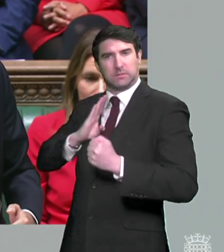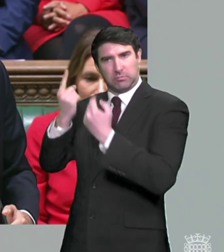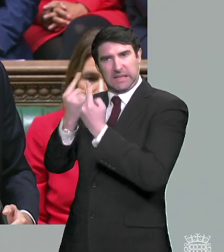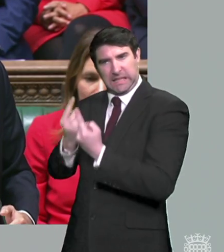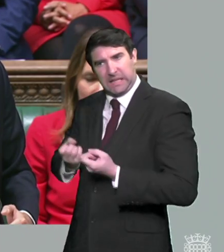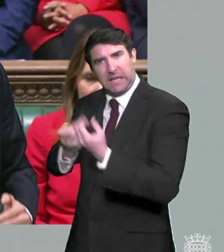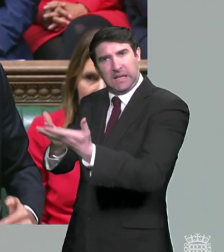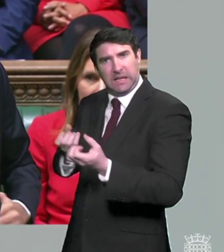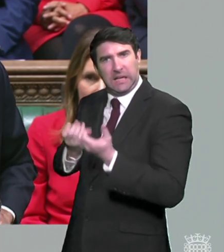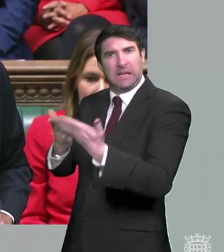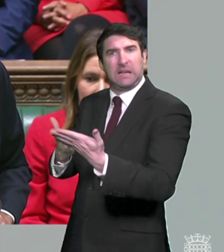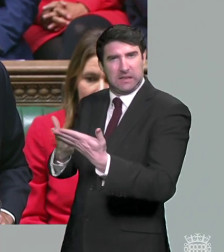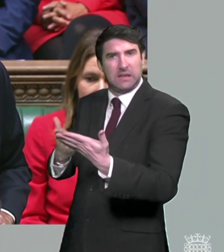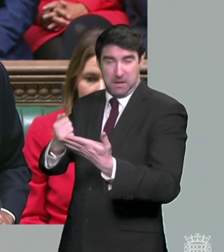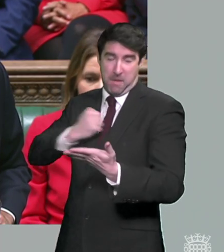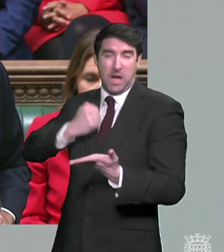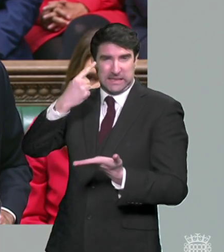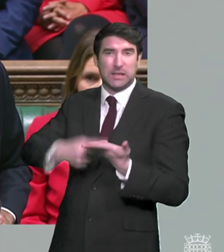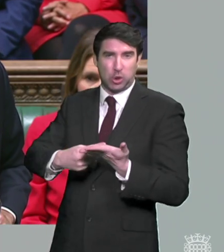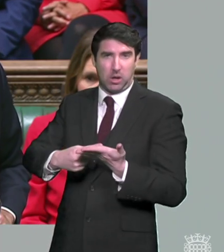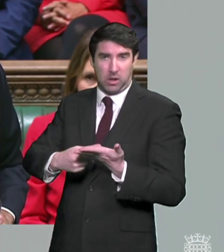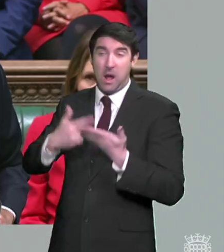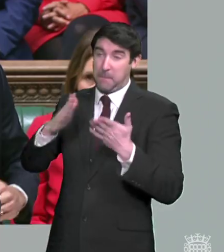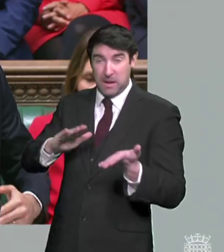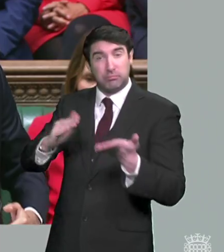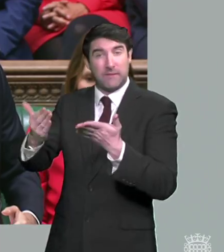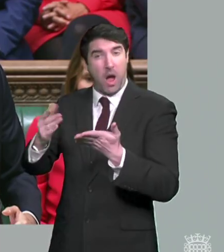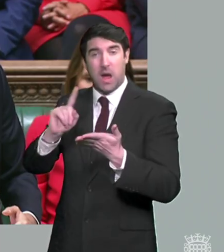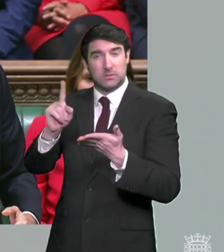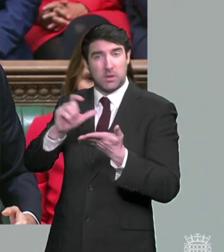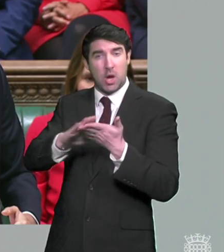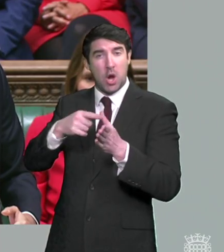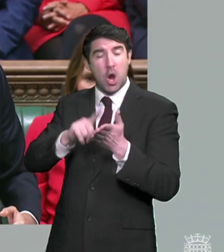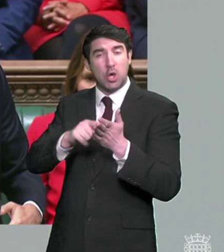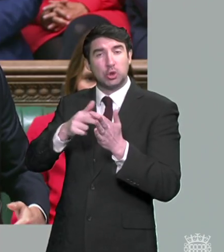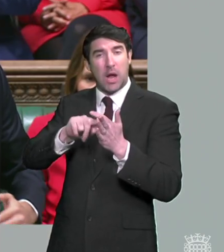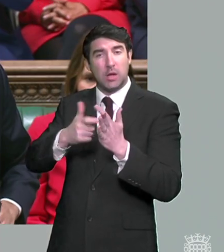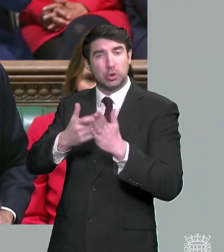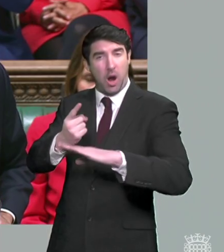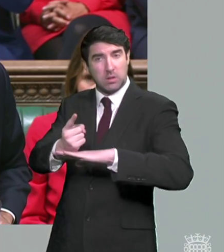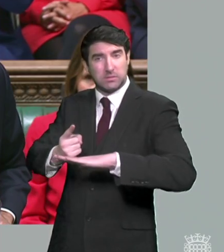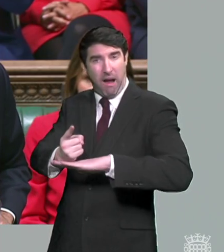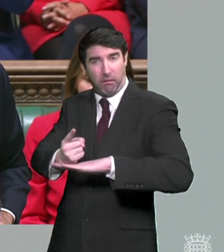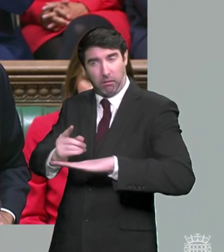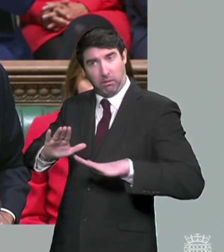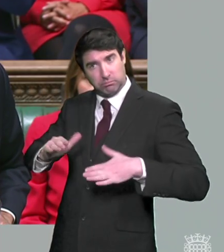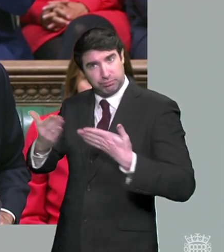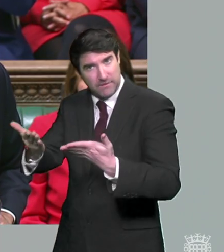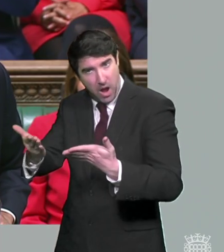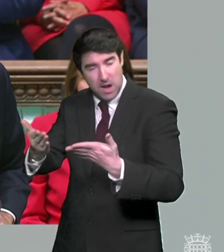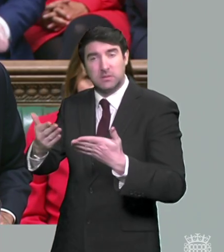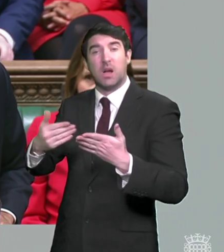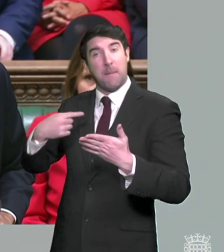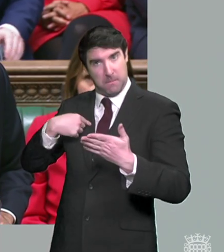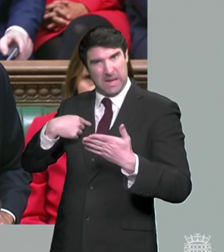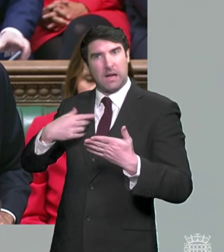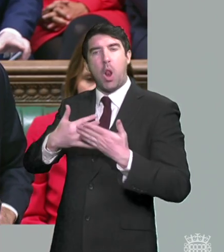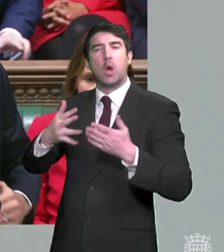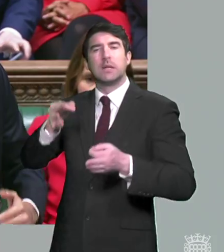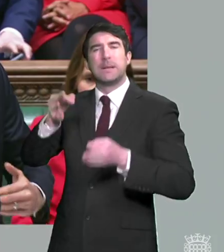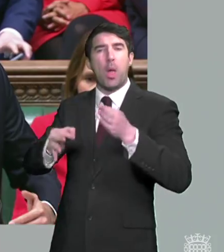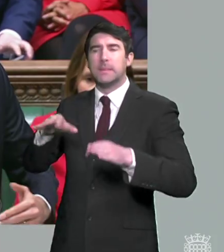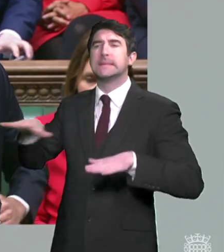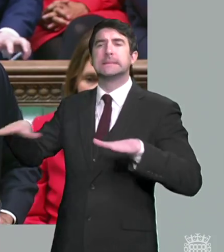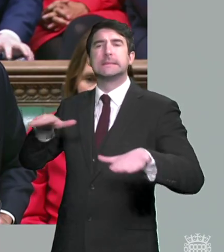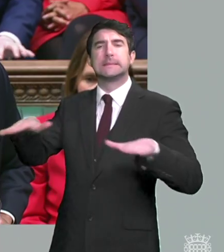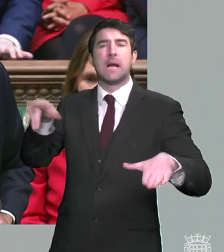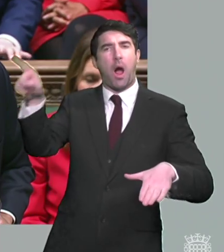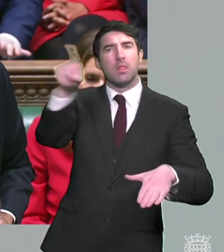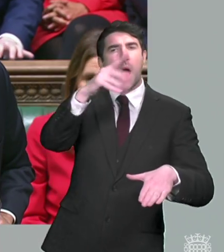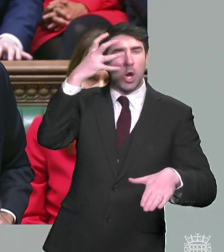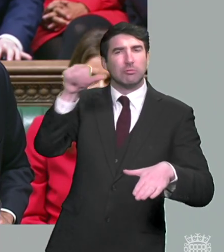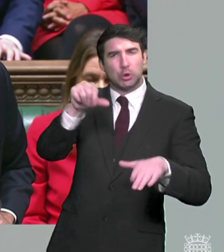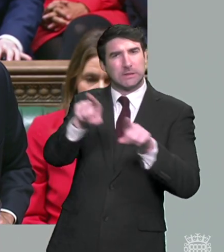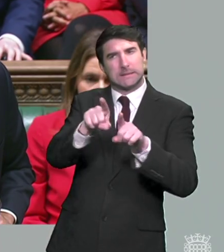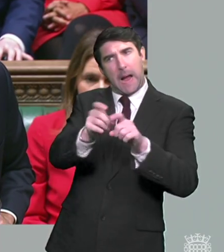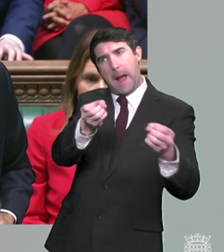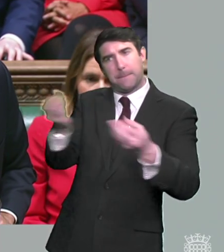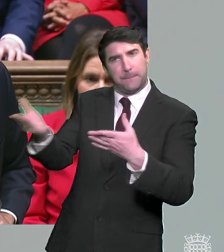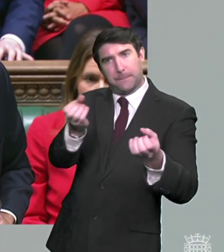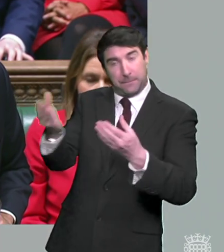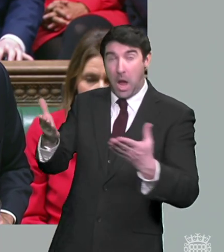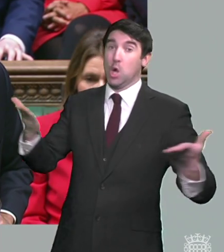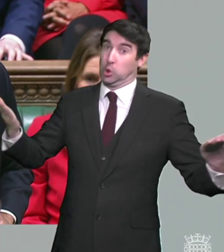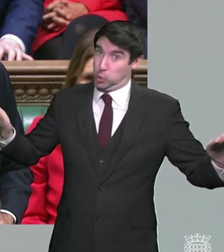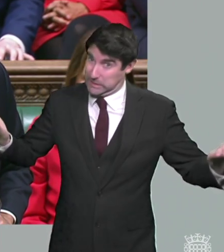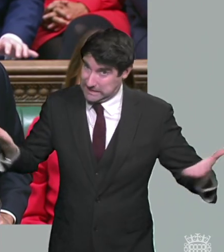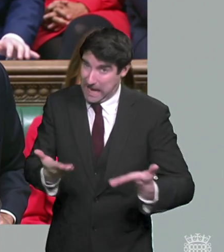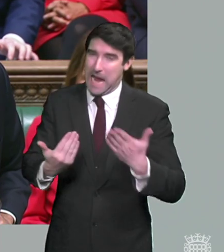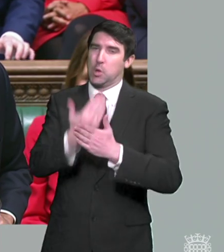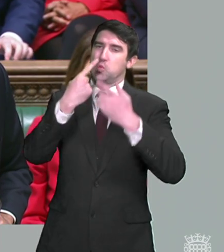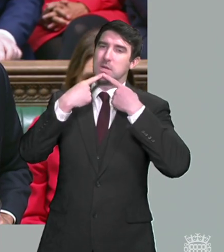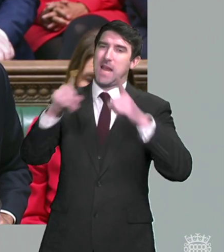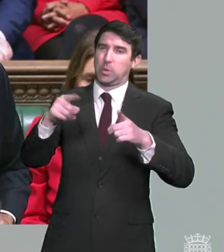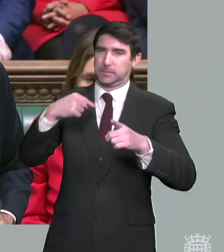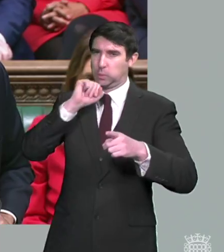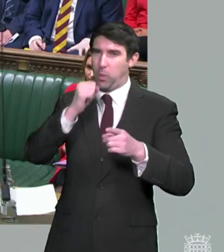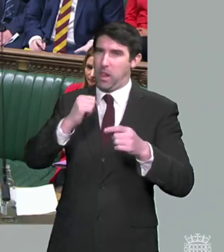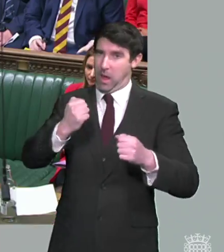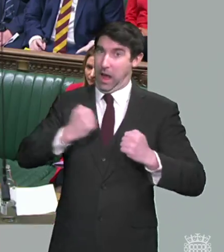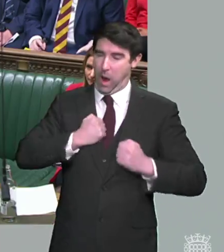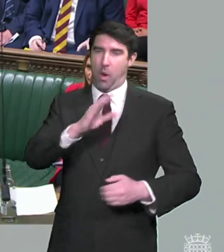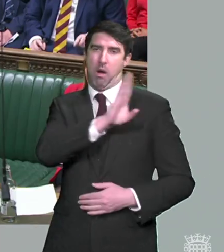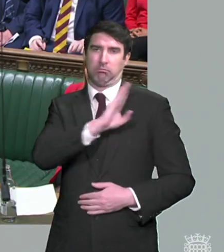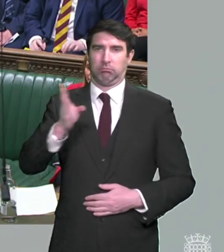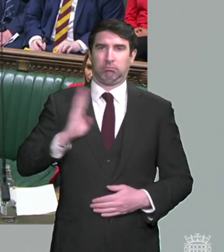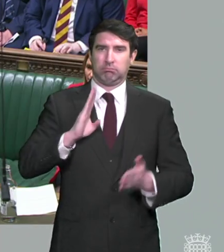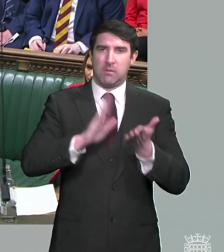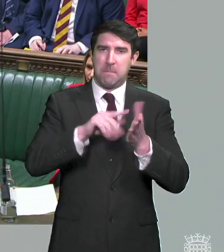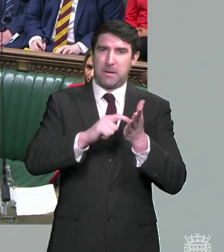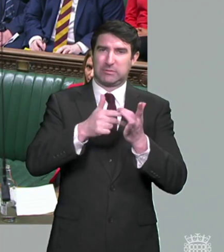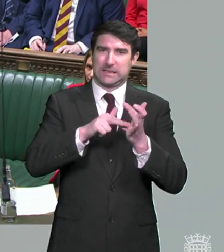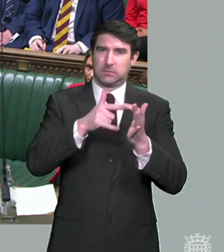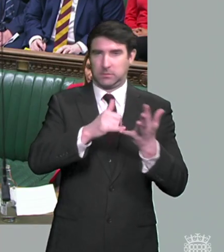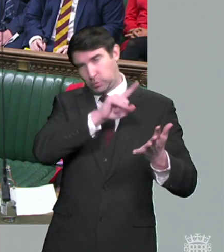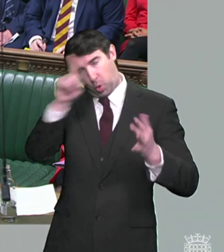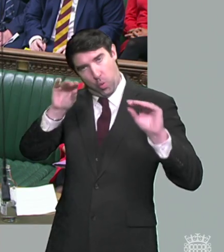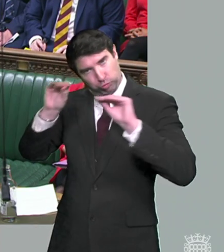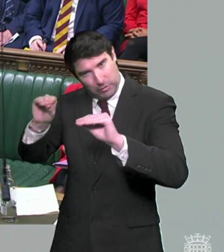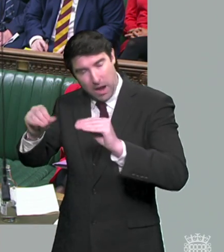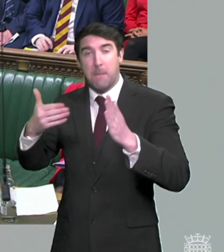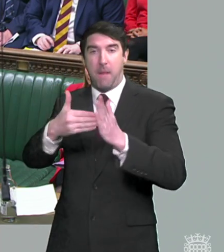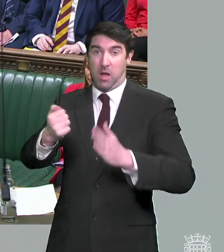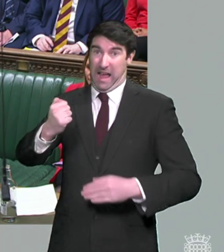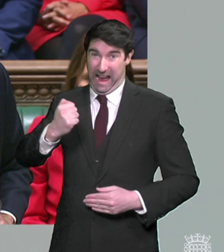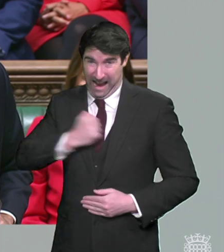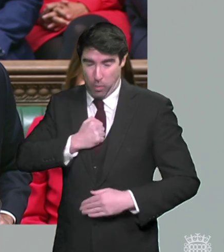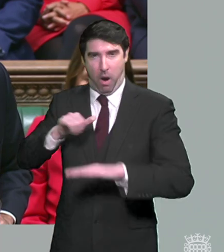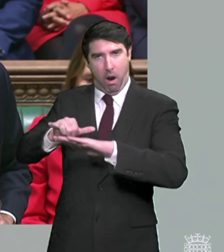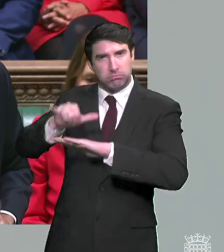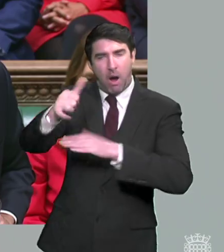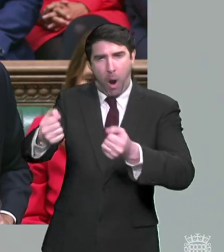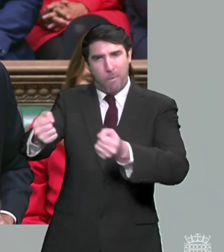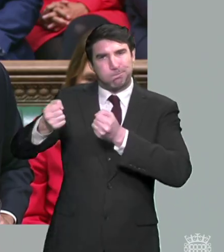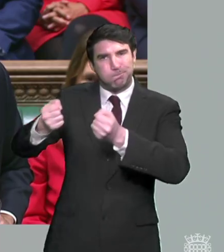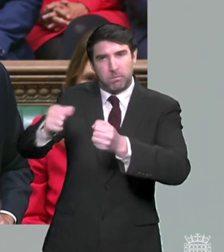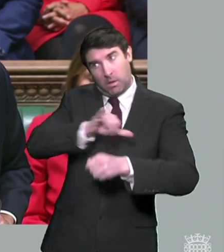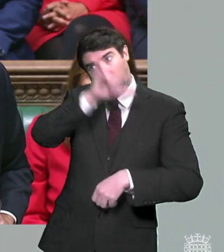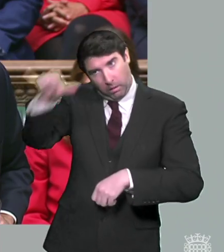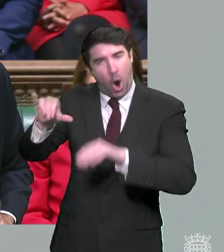Today we are going even further, not just having provided Challenger tanks and being one of the first countries to do so, which catalysed the provision of tanks from other nations, but moving to start training Ukrainian marines in the advanced capabilities that they will need to mount further offensives, and to train their pilots in advanced combat aircraft.